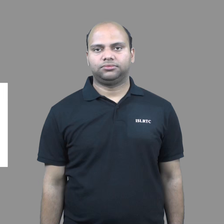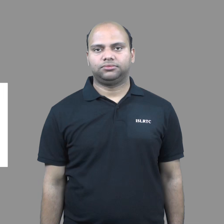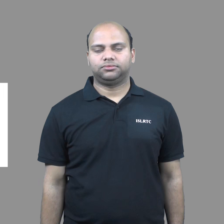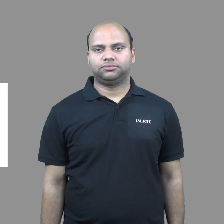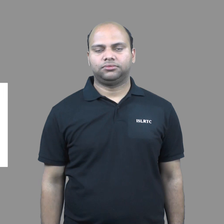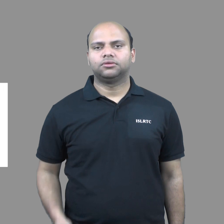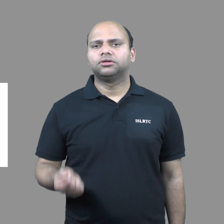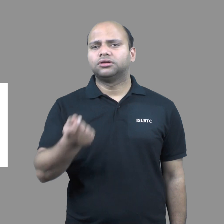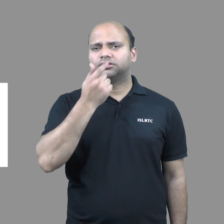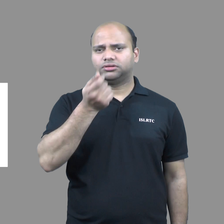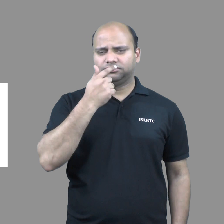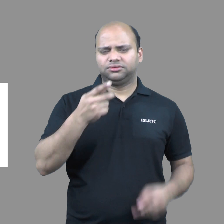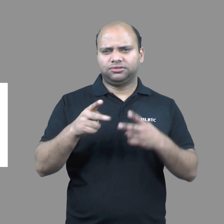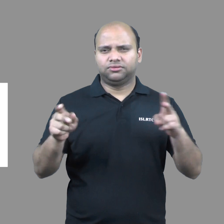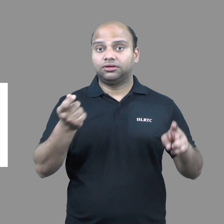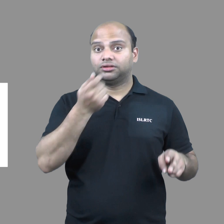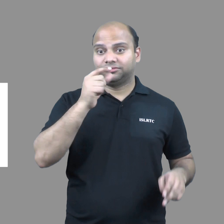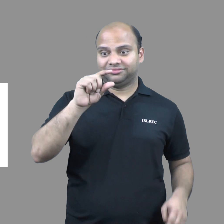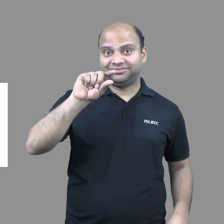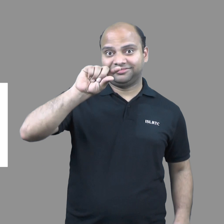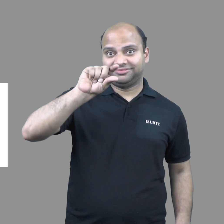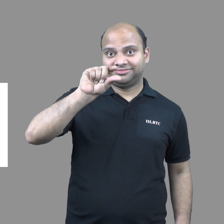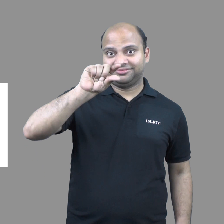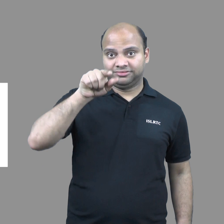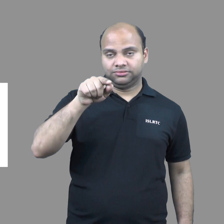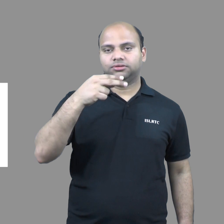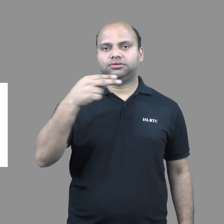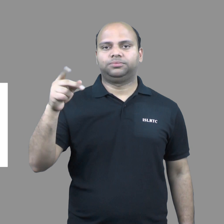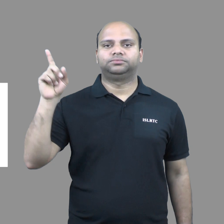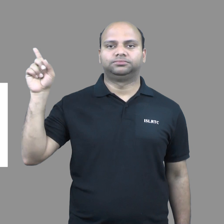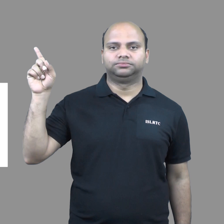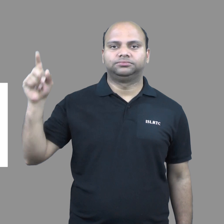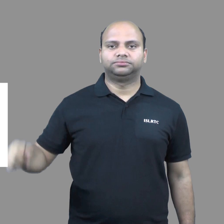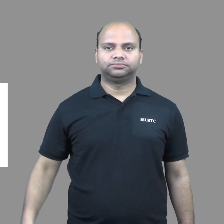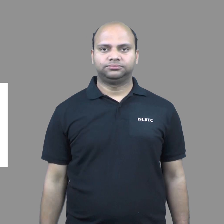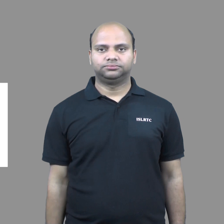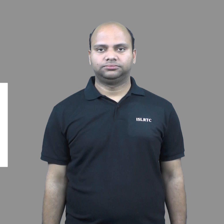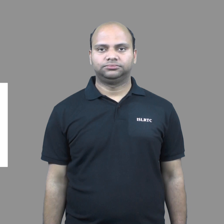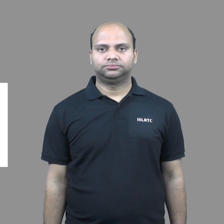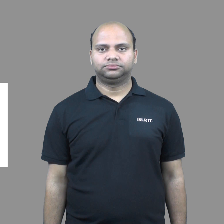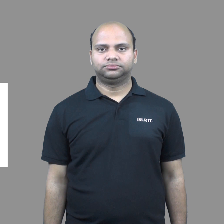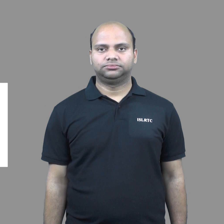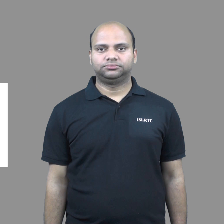Tablet